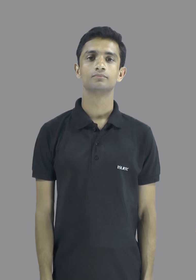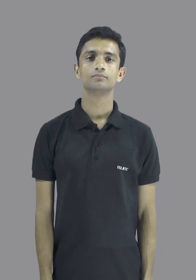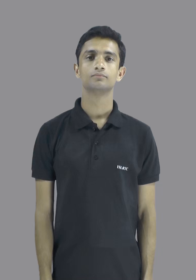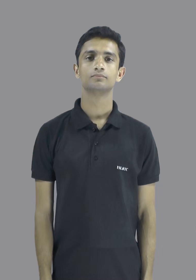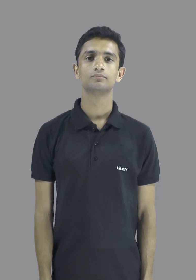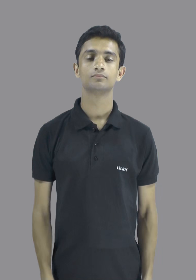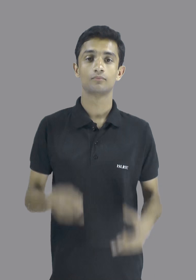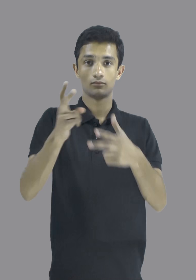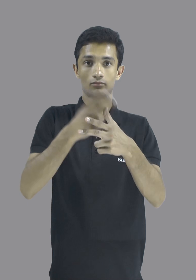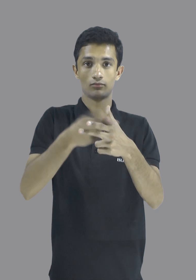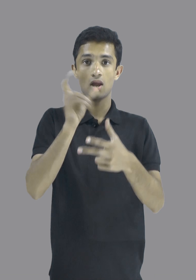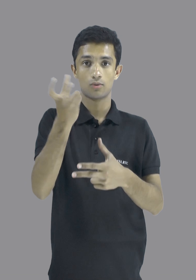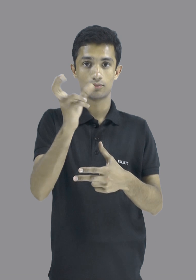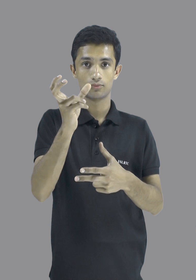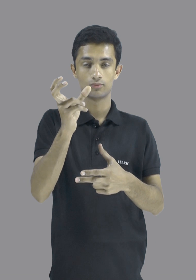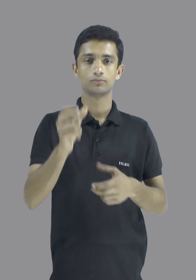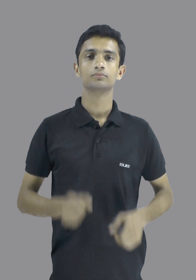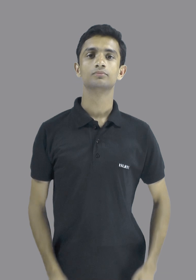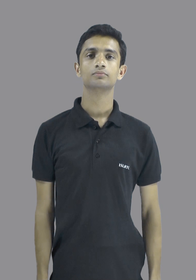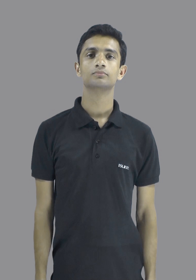Potato